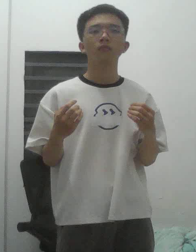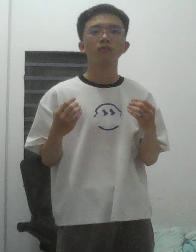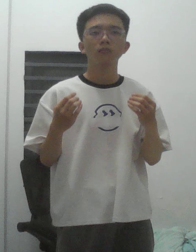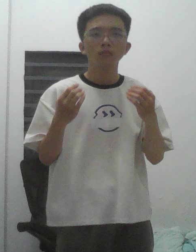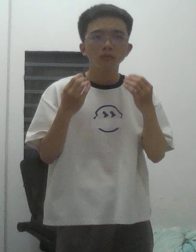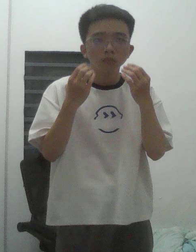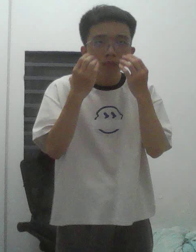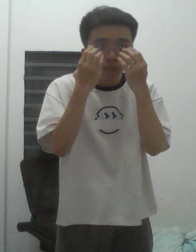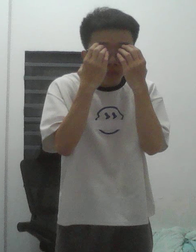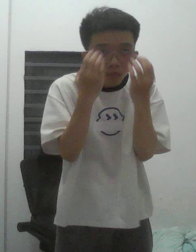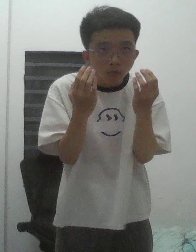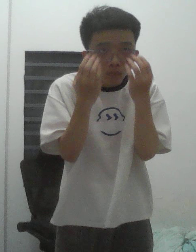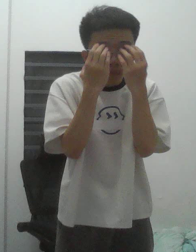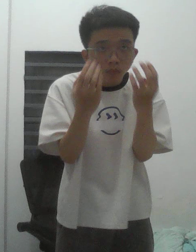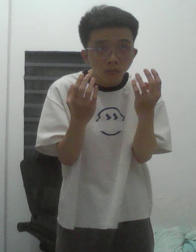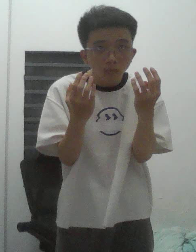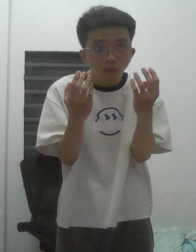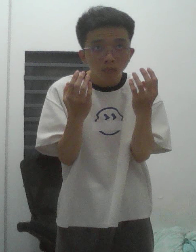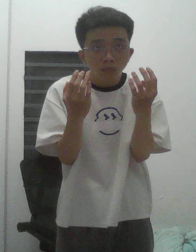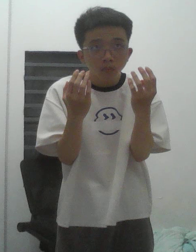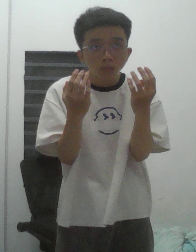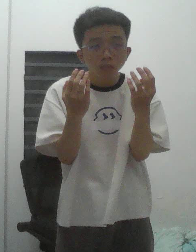ngac nhien